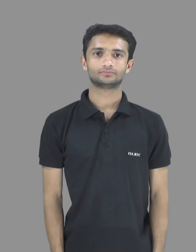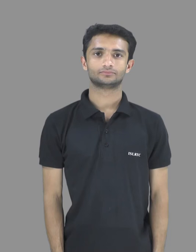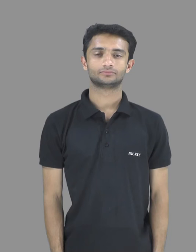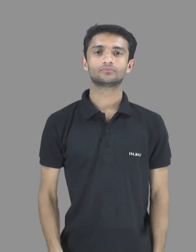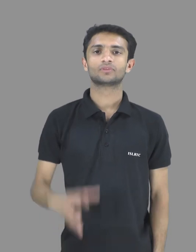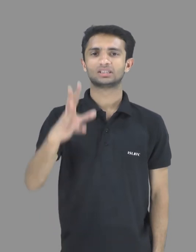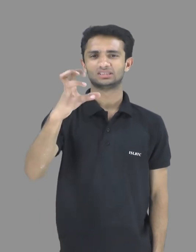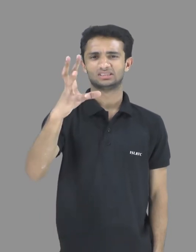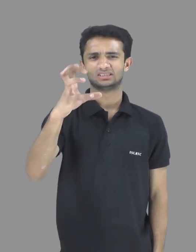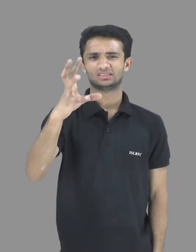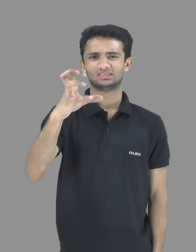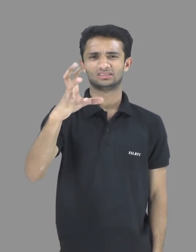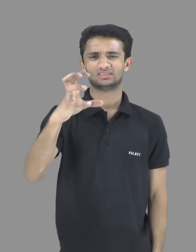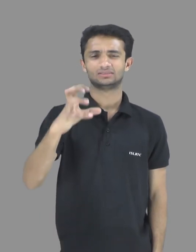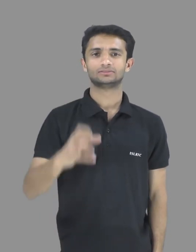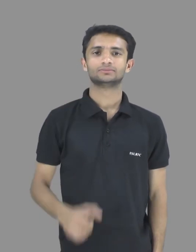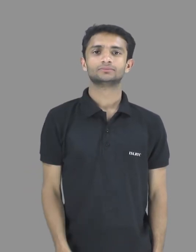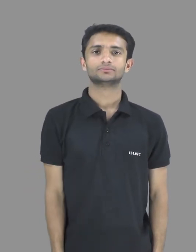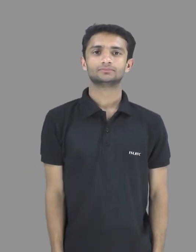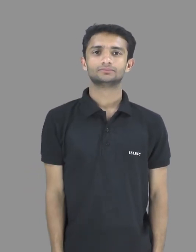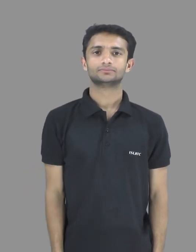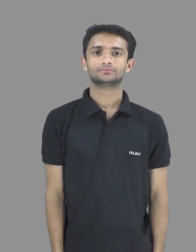Ache, Pain